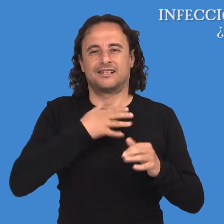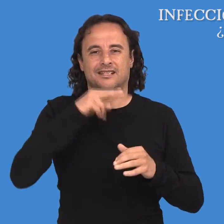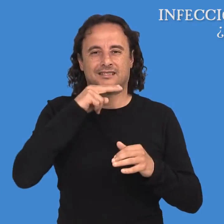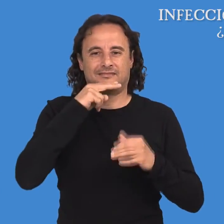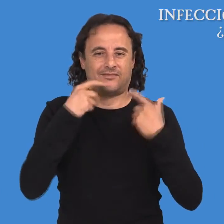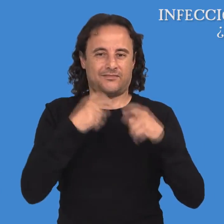pis